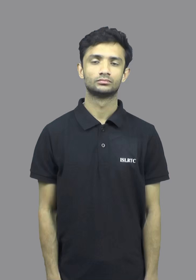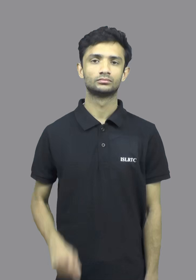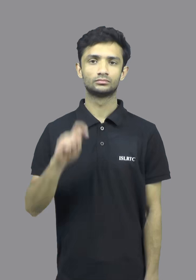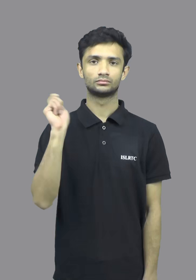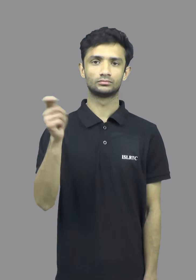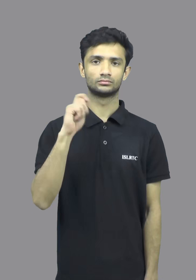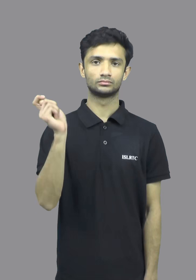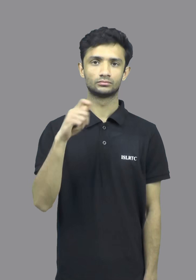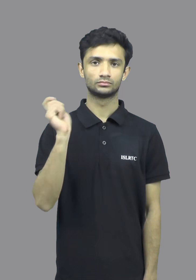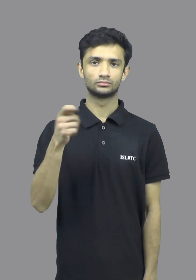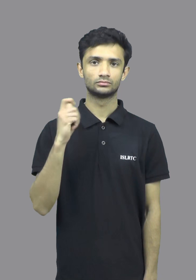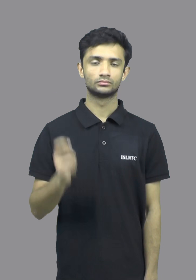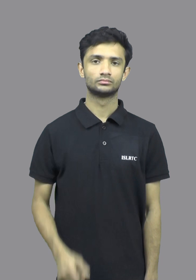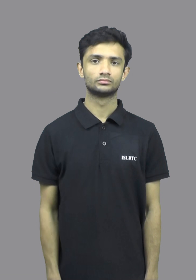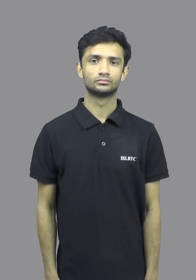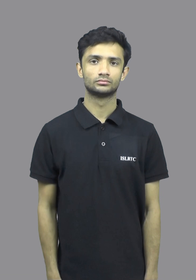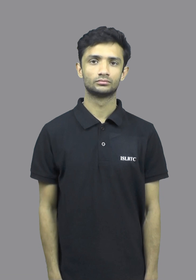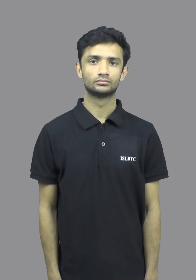Malawi